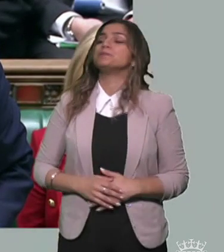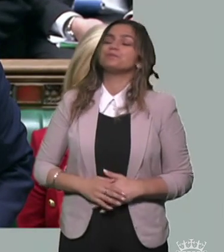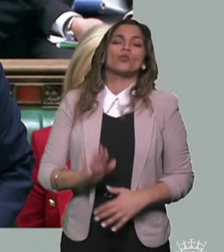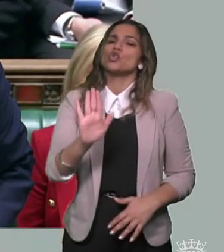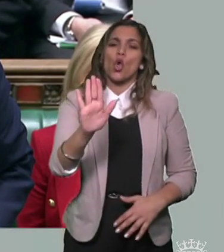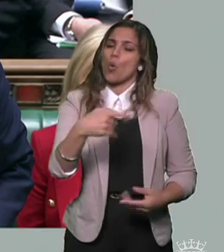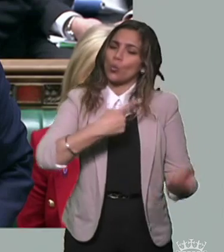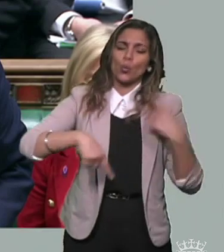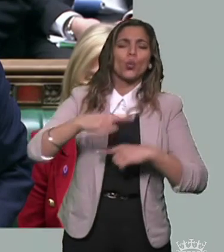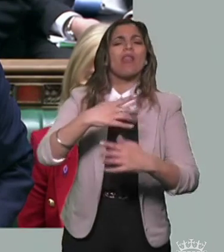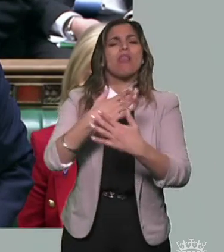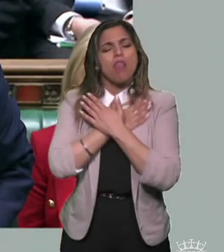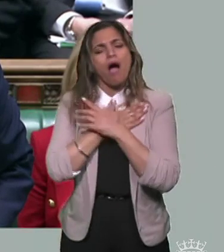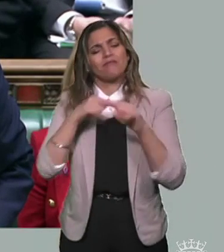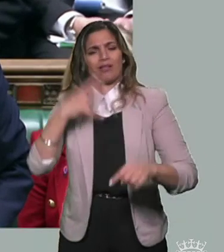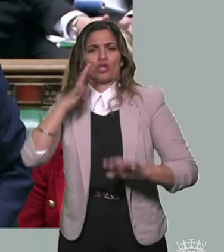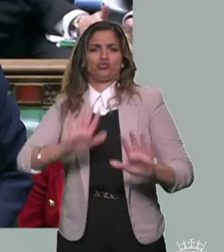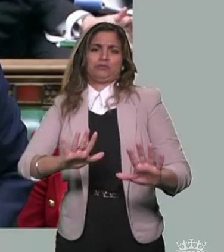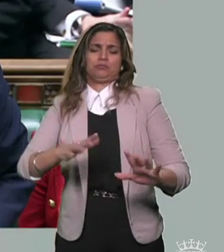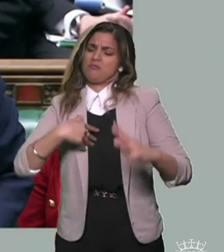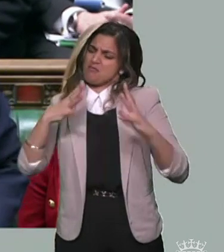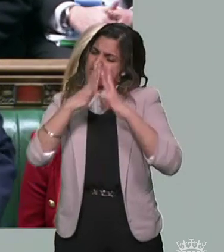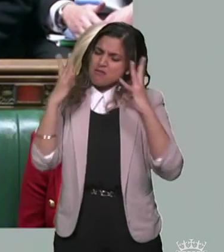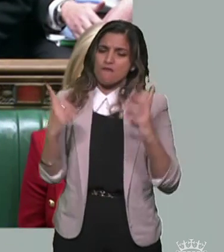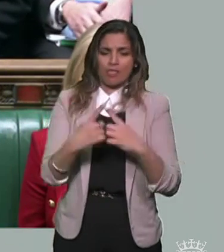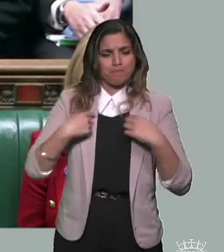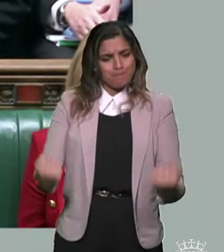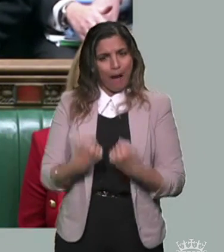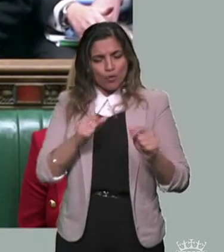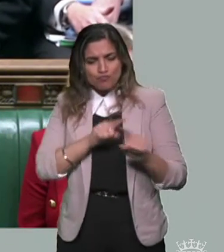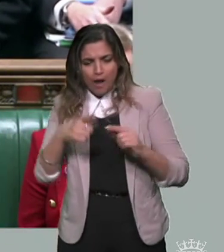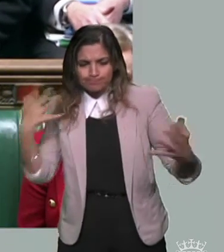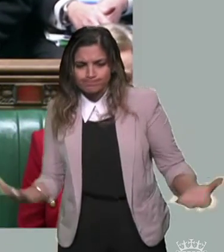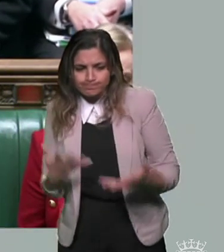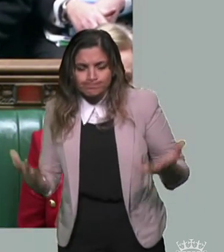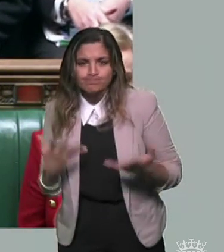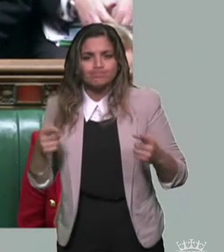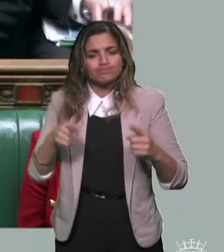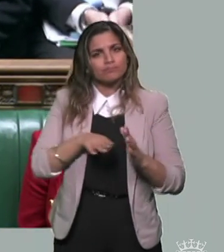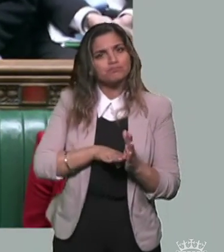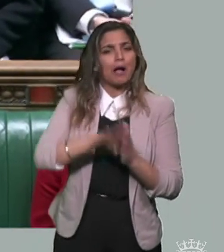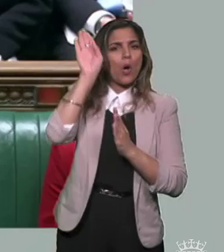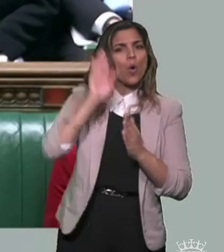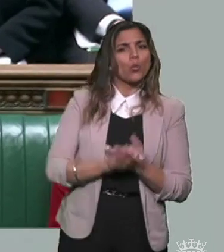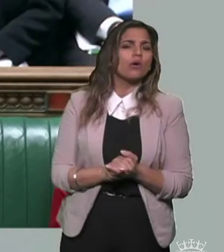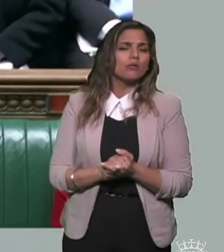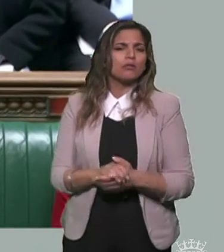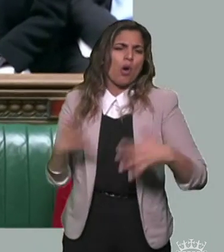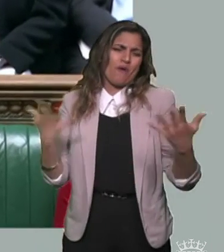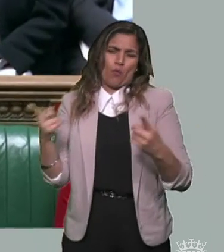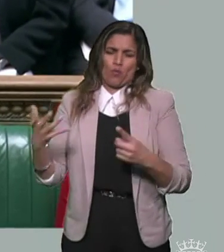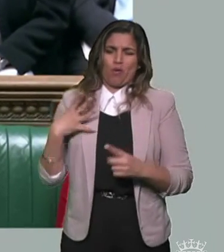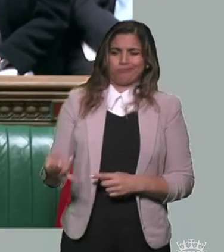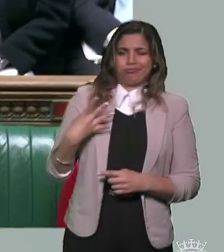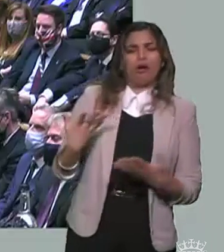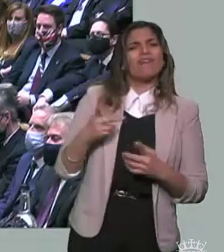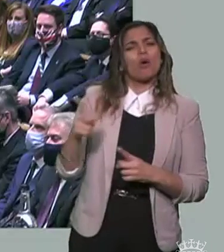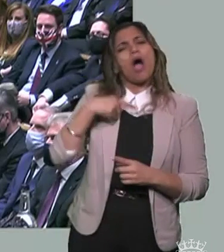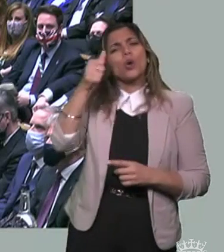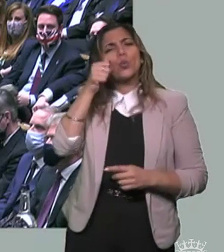No, we love this country and we are doing everything in our power to help this country.